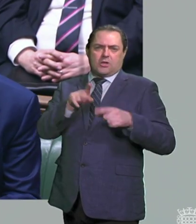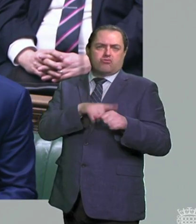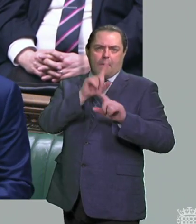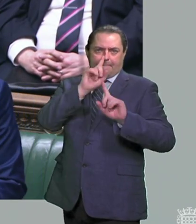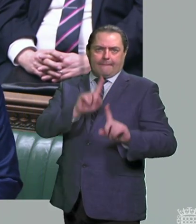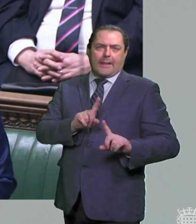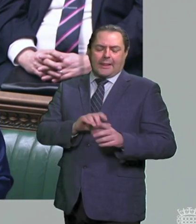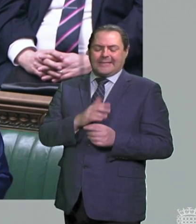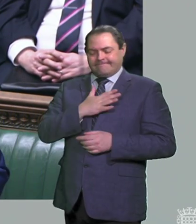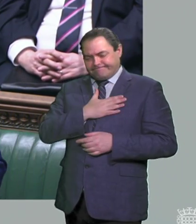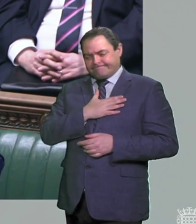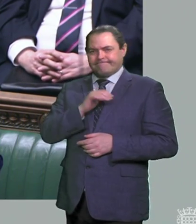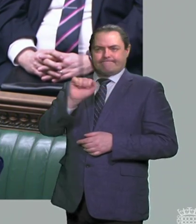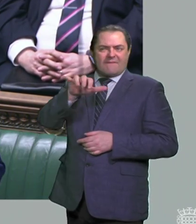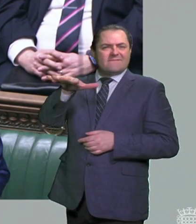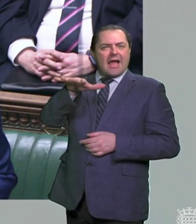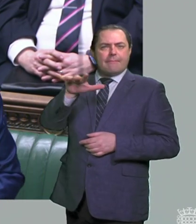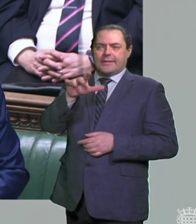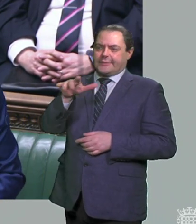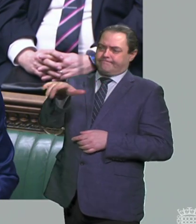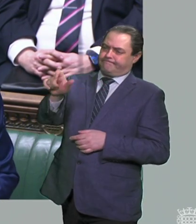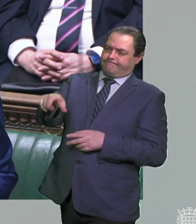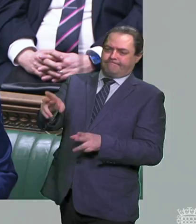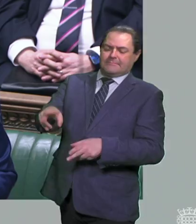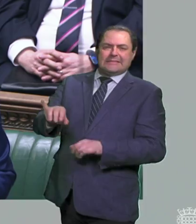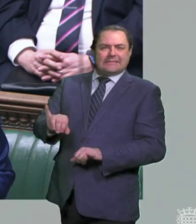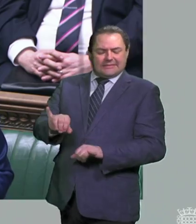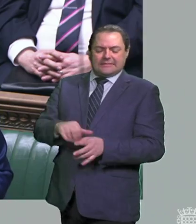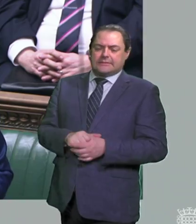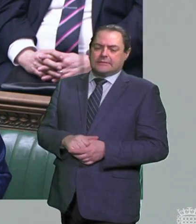Our heartfelt condolences go to Amy’s family.